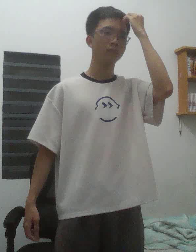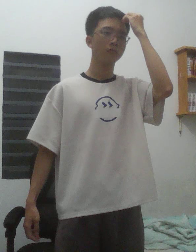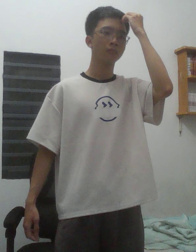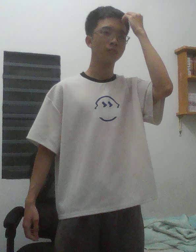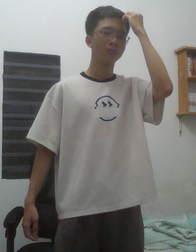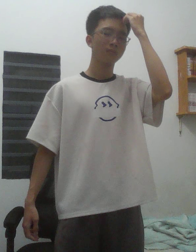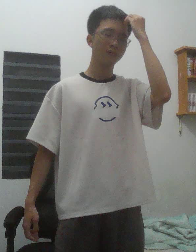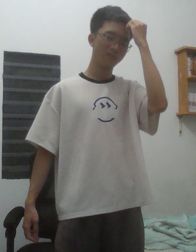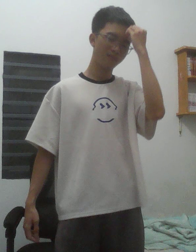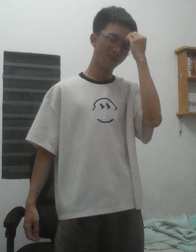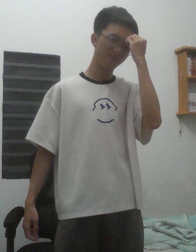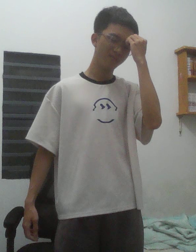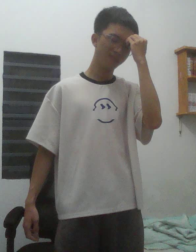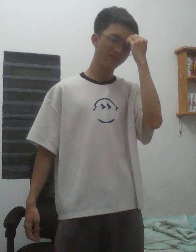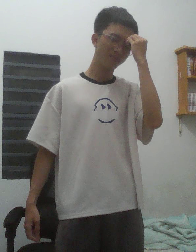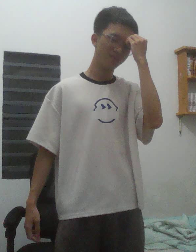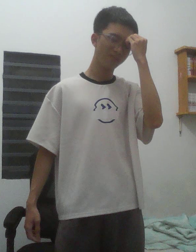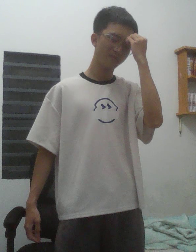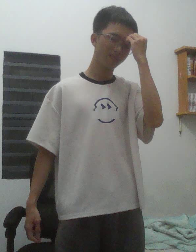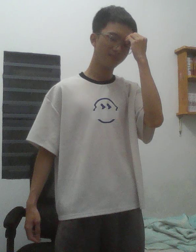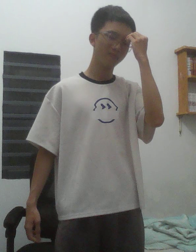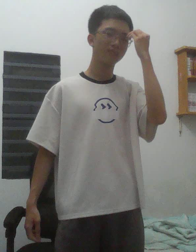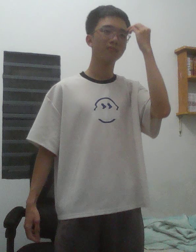benh